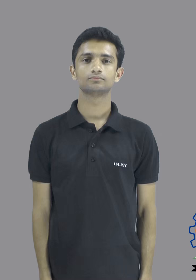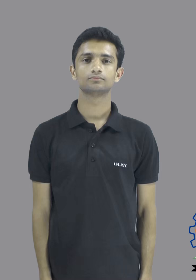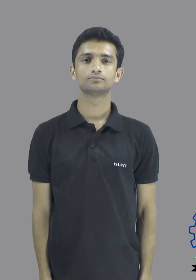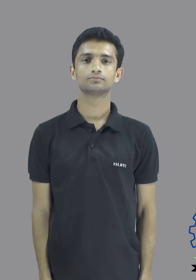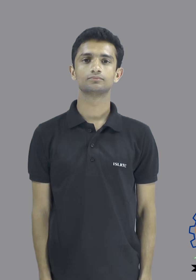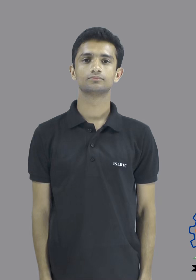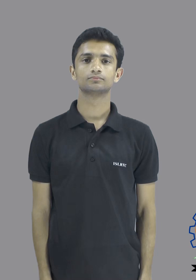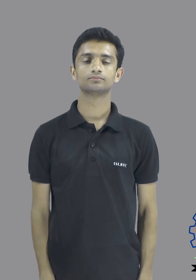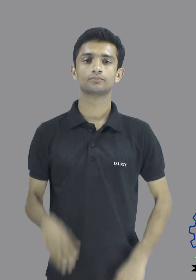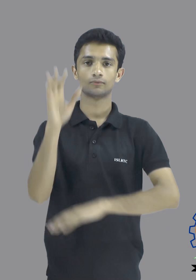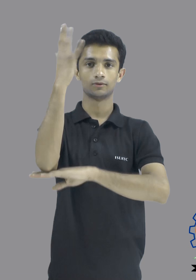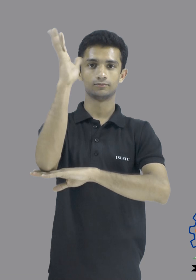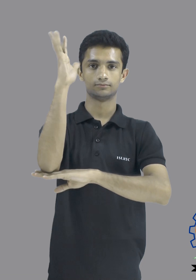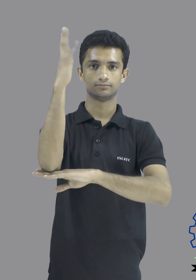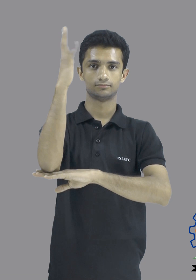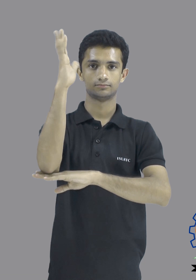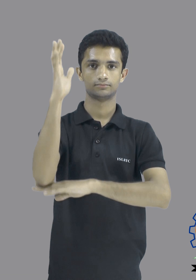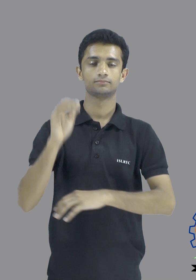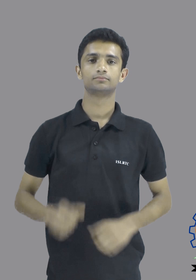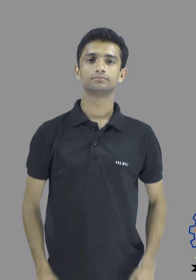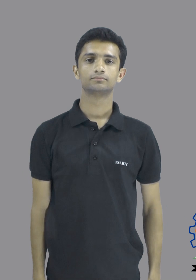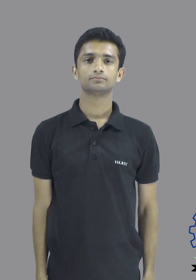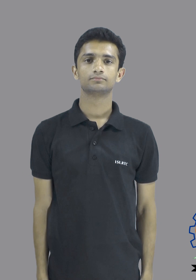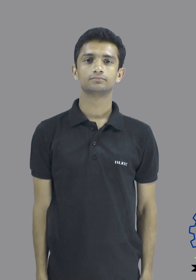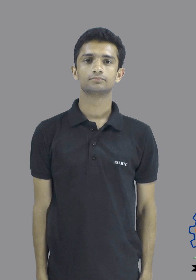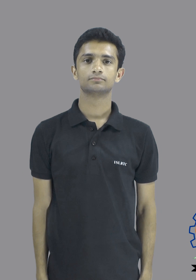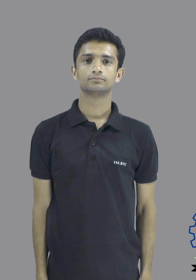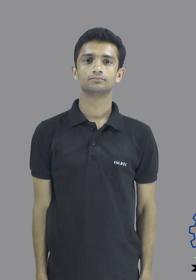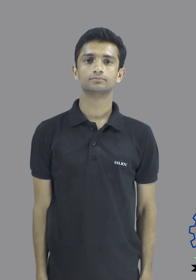Tree